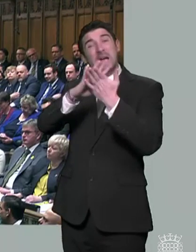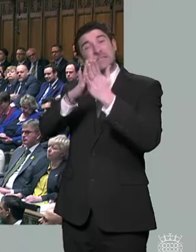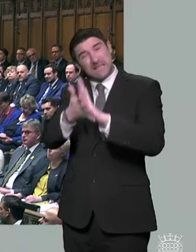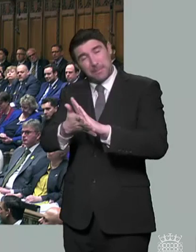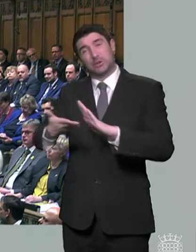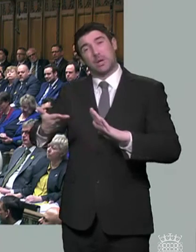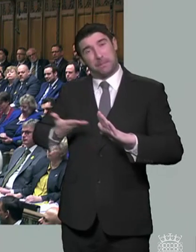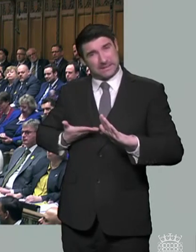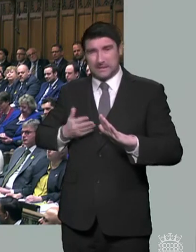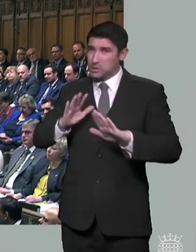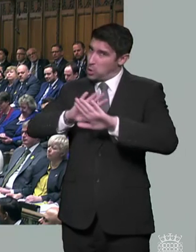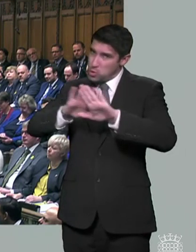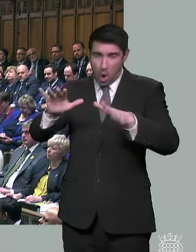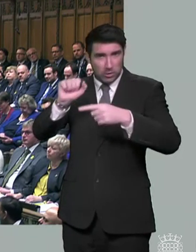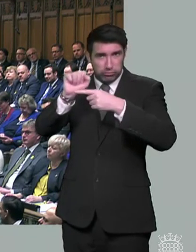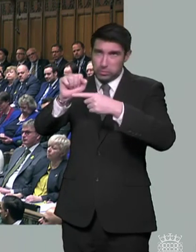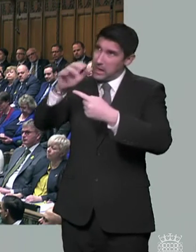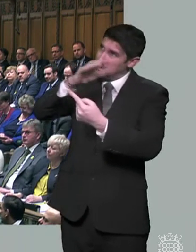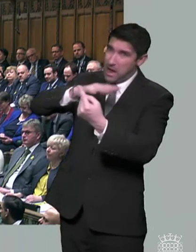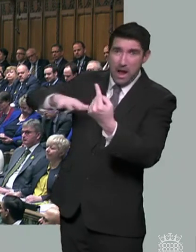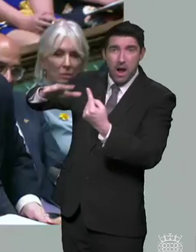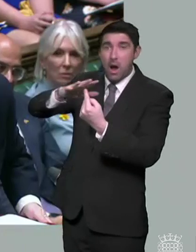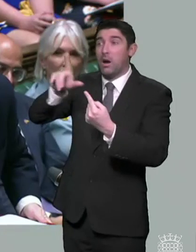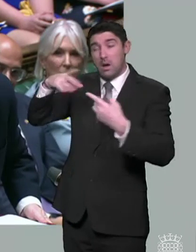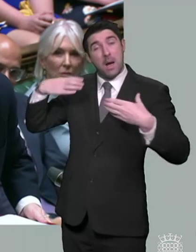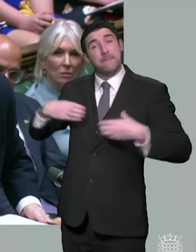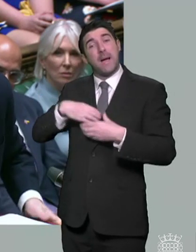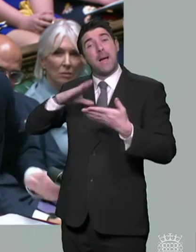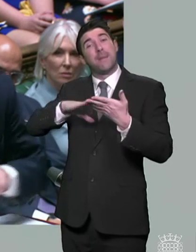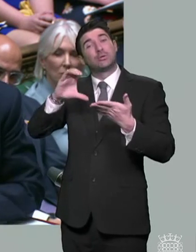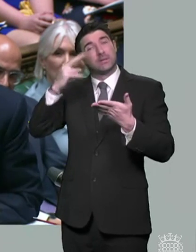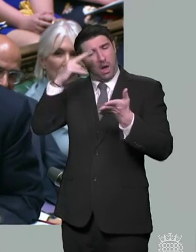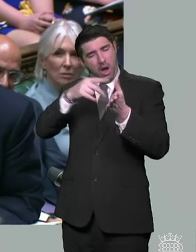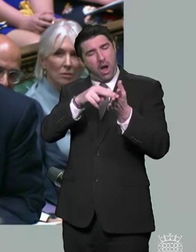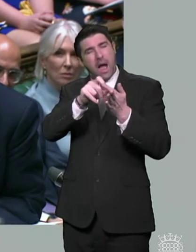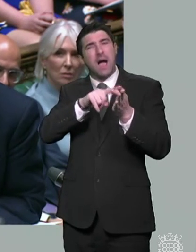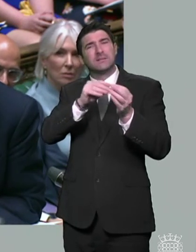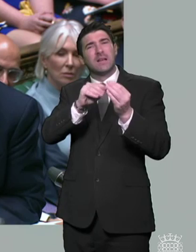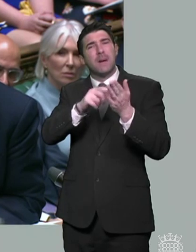The Mayor of Greater Manchester has done the wrong thing, and I am glad we are delaying it.